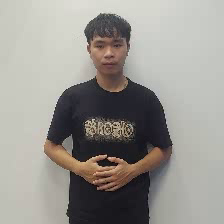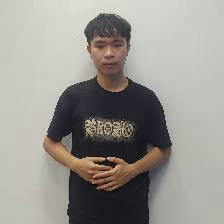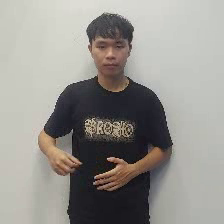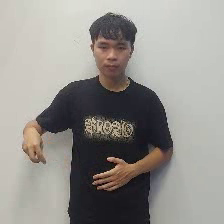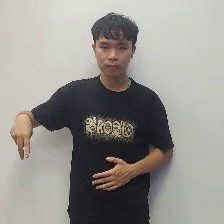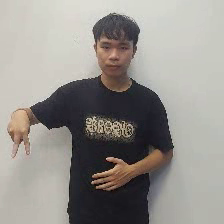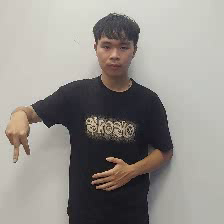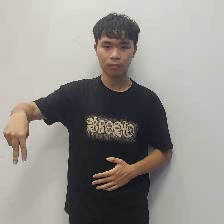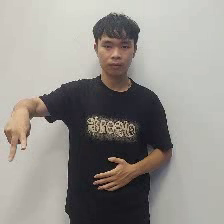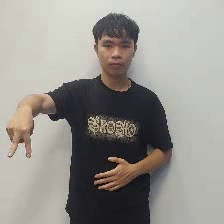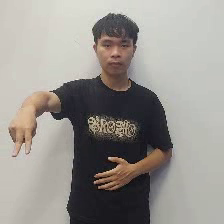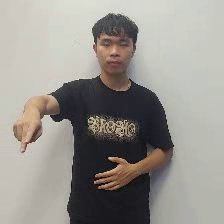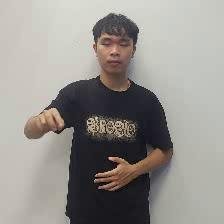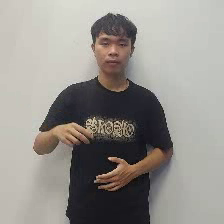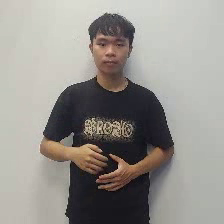Đi